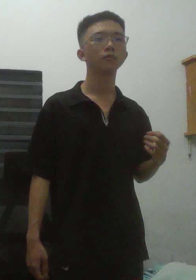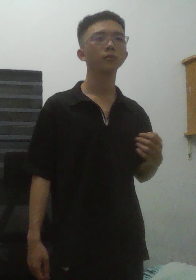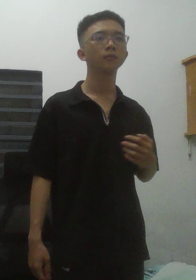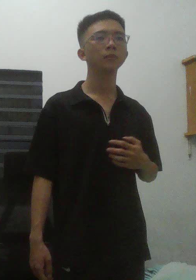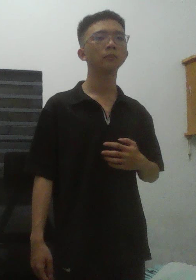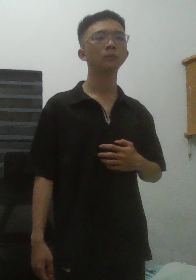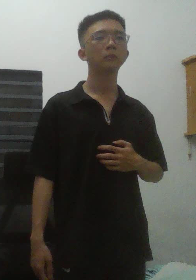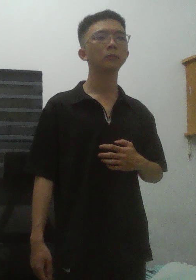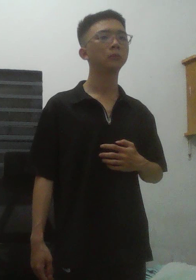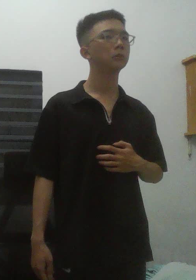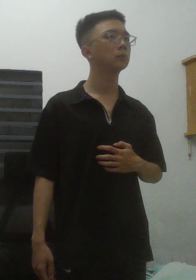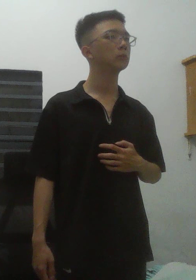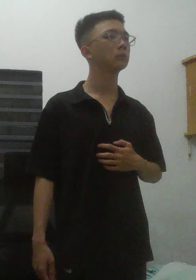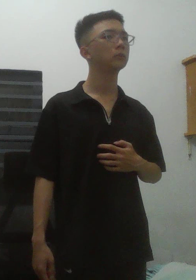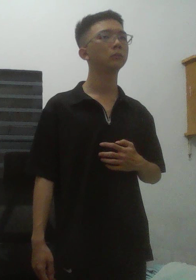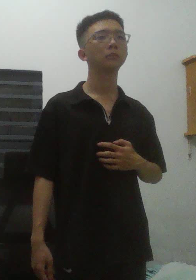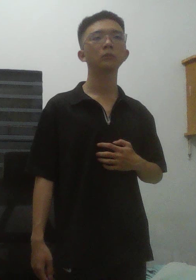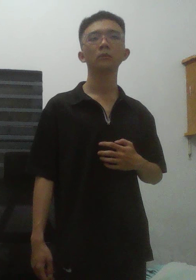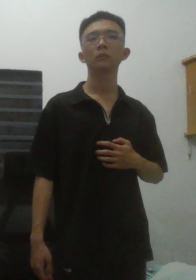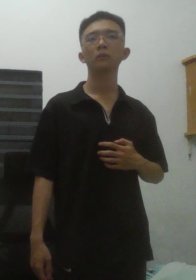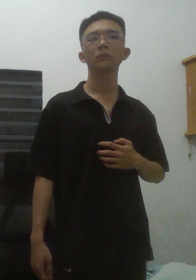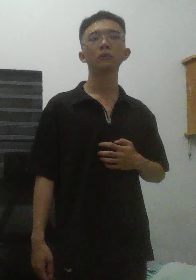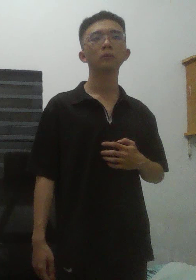khong thich